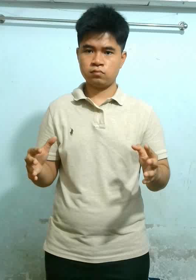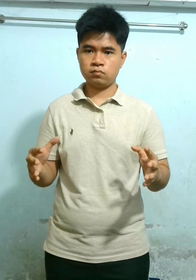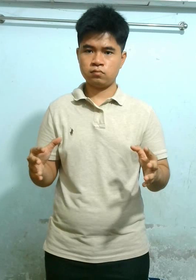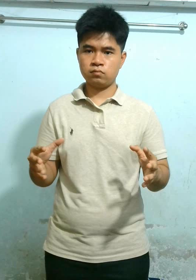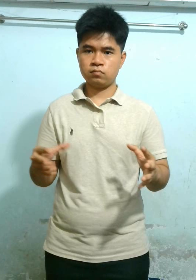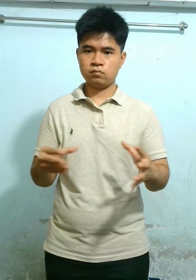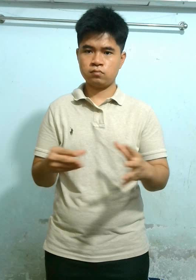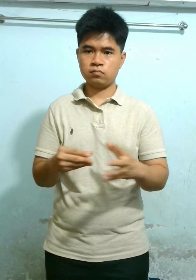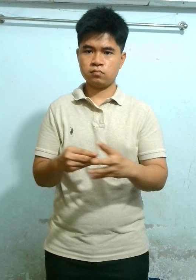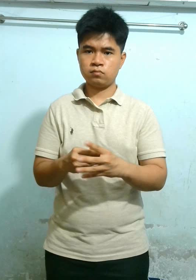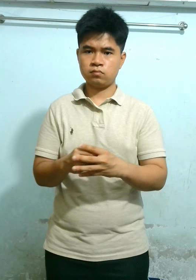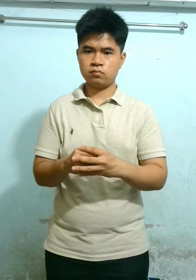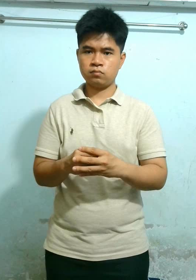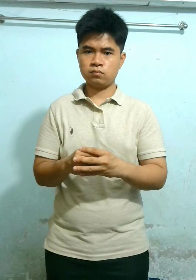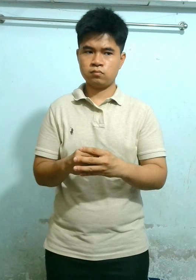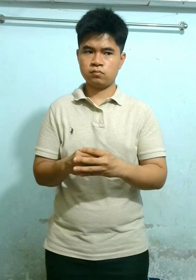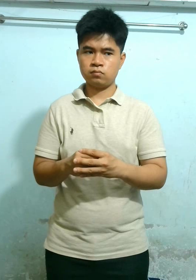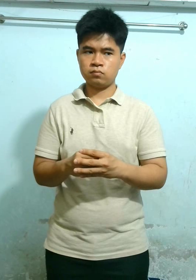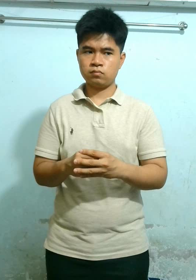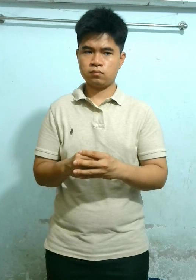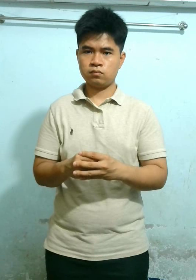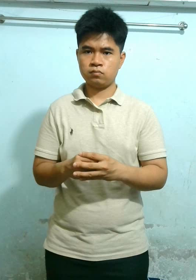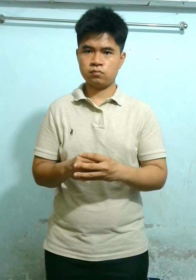nhom